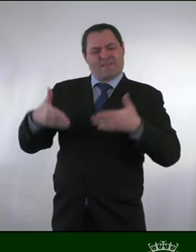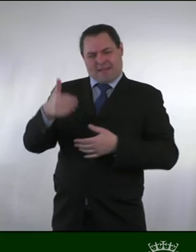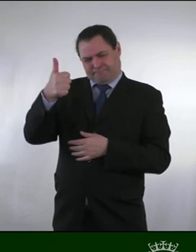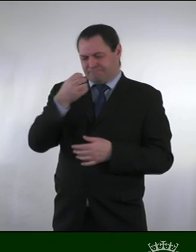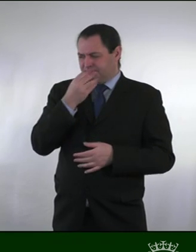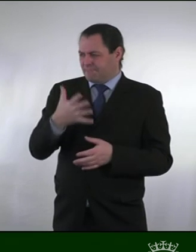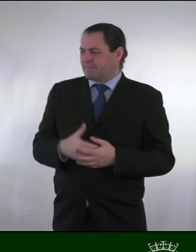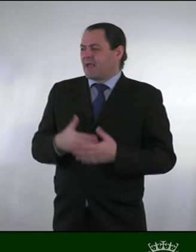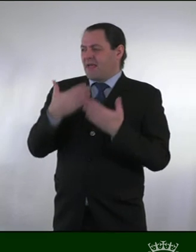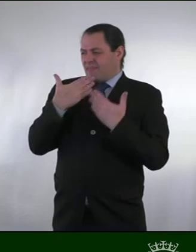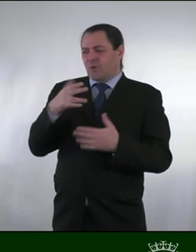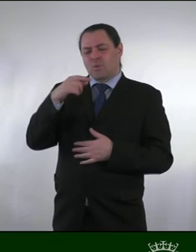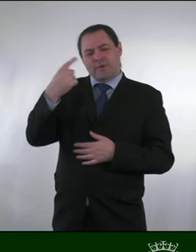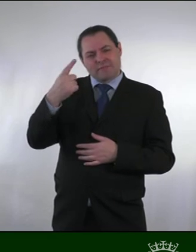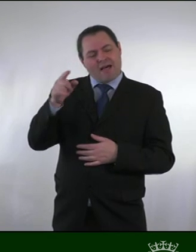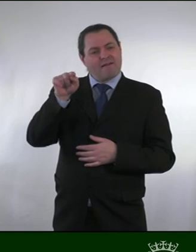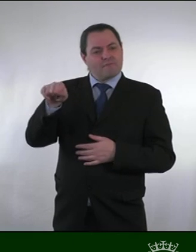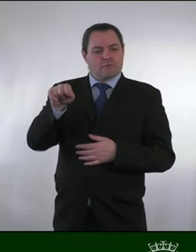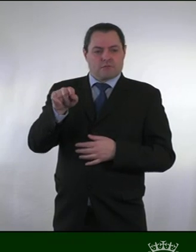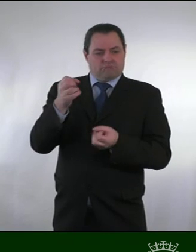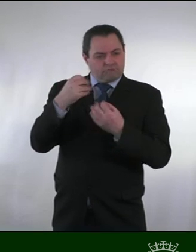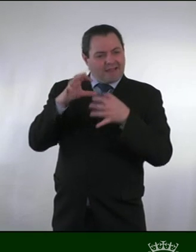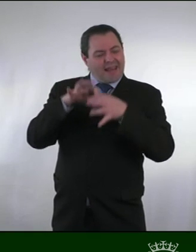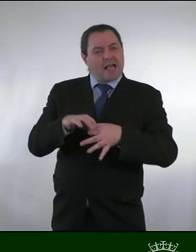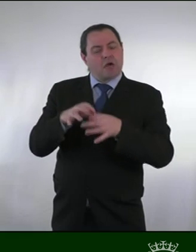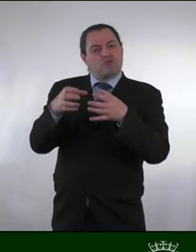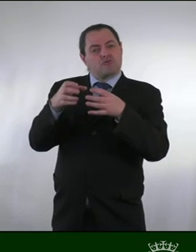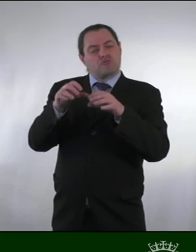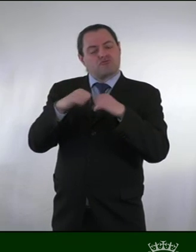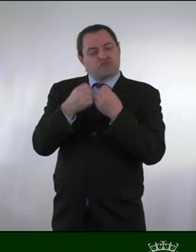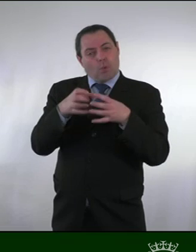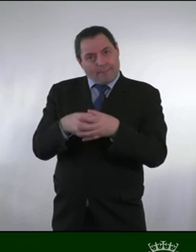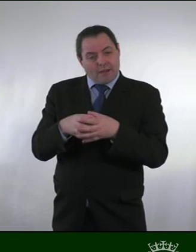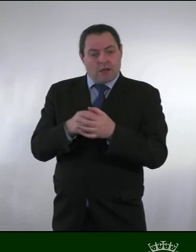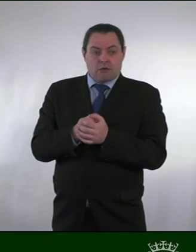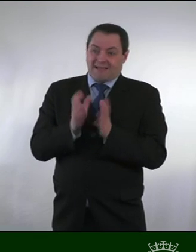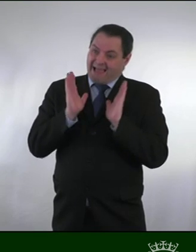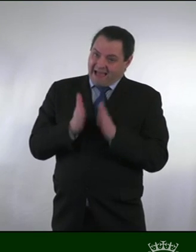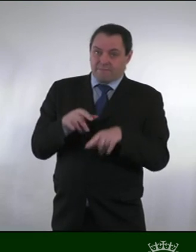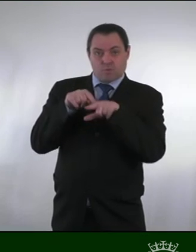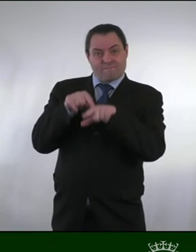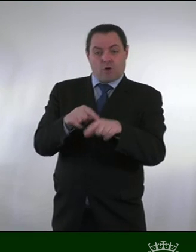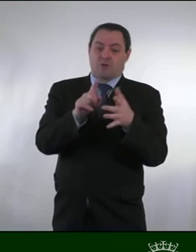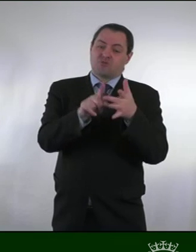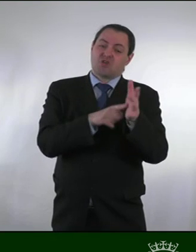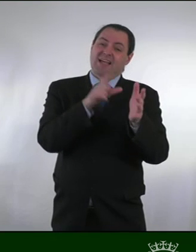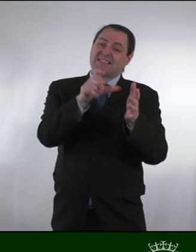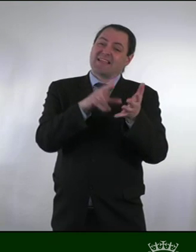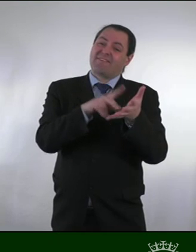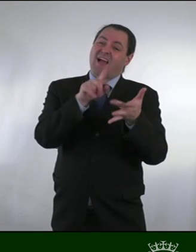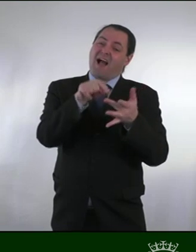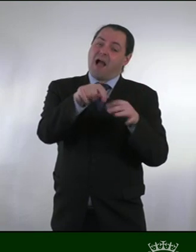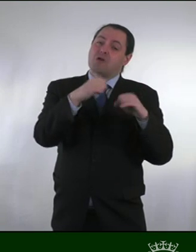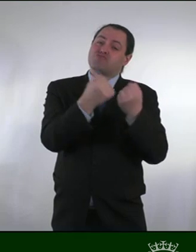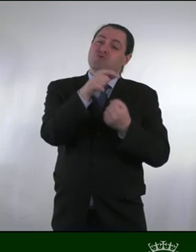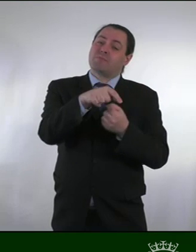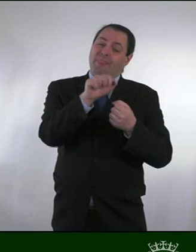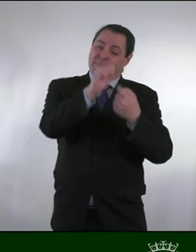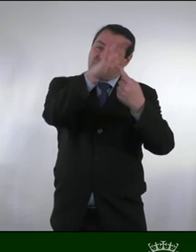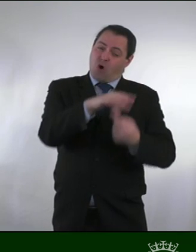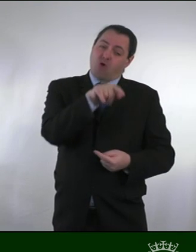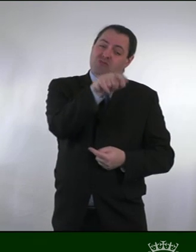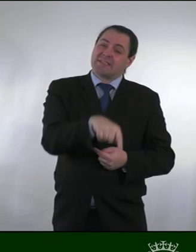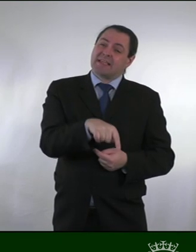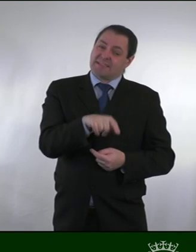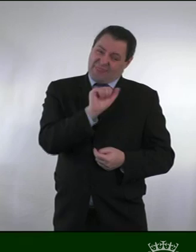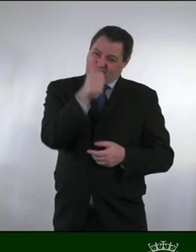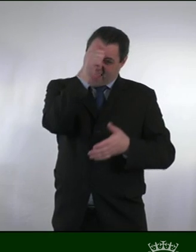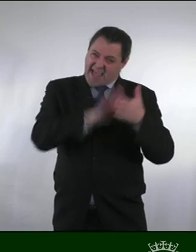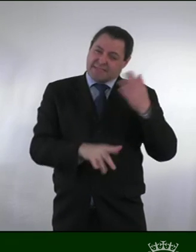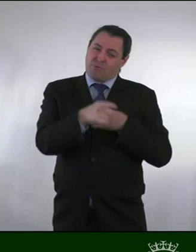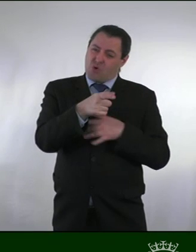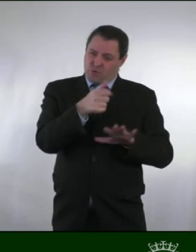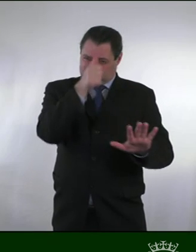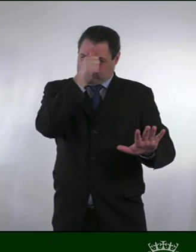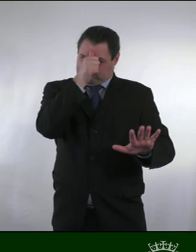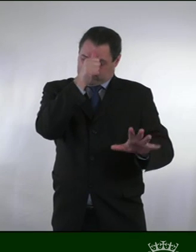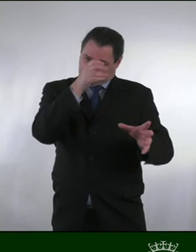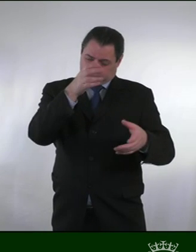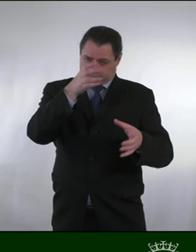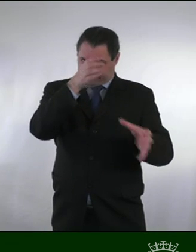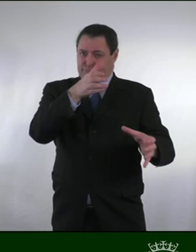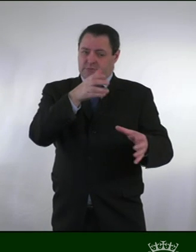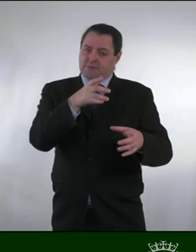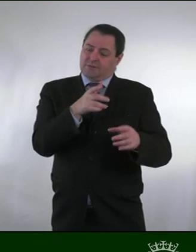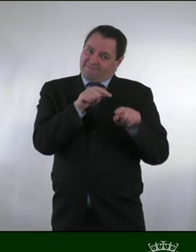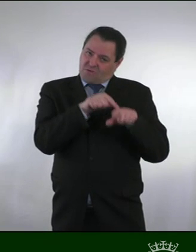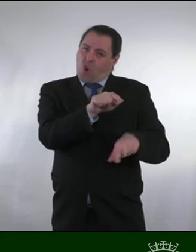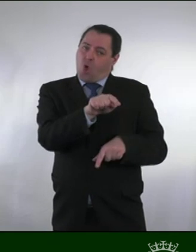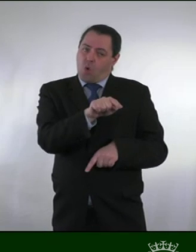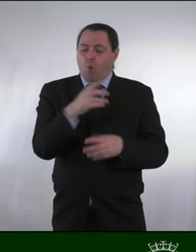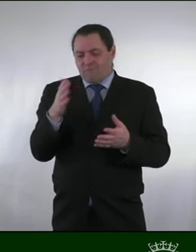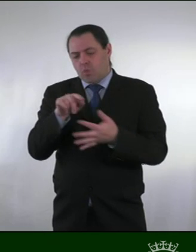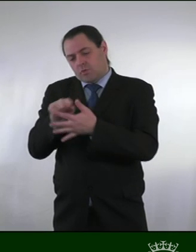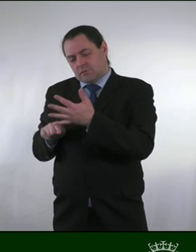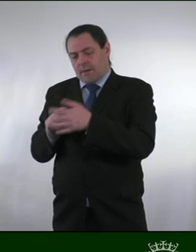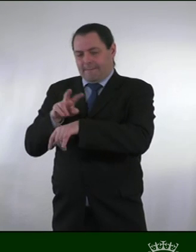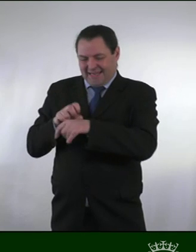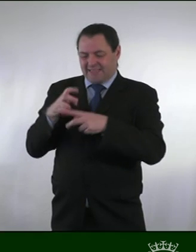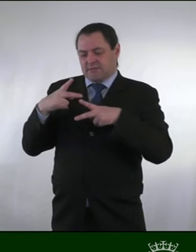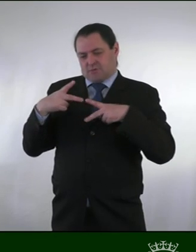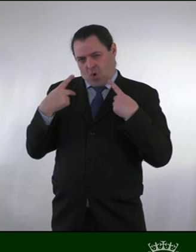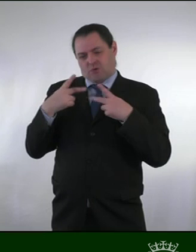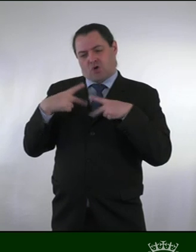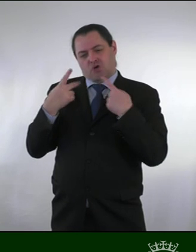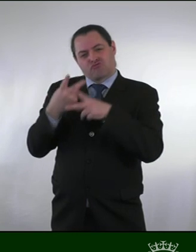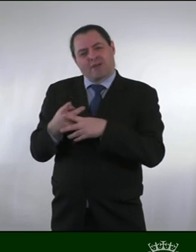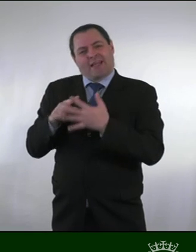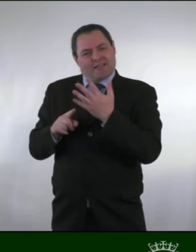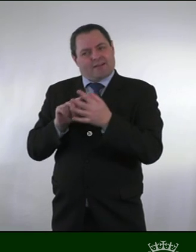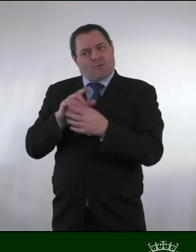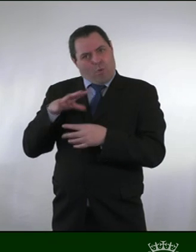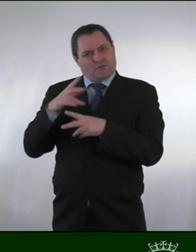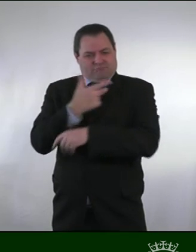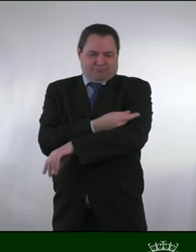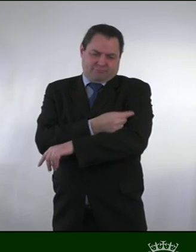I thank him for what he says about those groups. We must rely on what the Joint Committee on Vaccination and Immunisation has to say and the priorities that the experts have decided, but of course we want to see those groups that he mentions vaccinated as soon as possible.